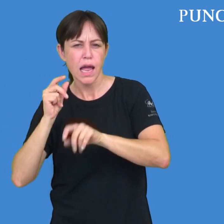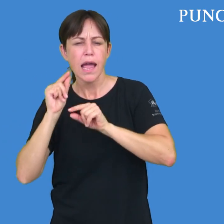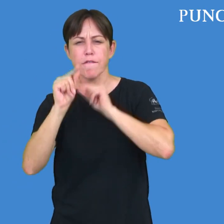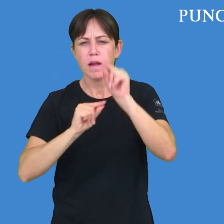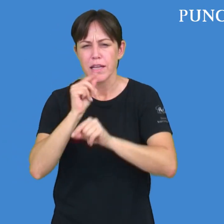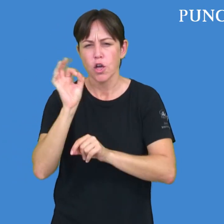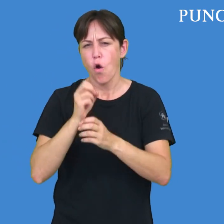virus